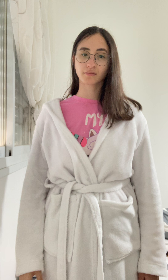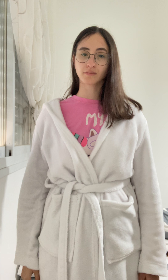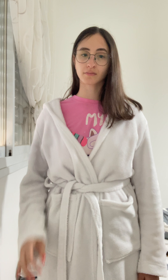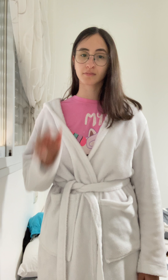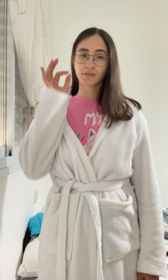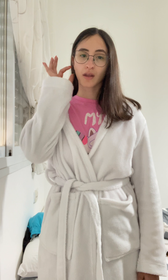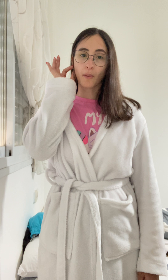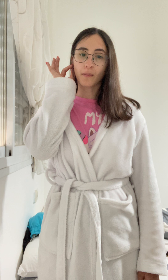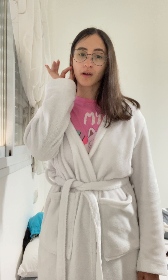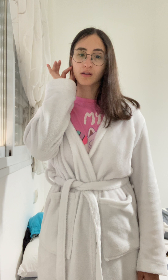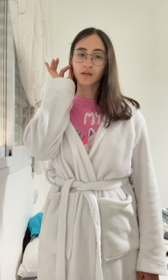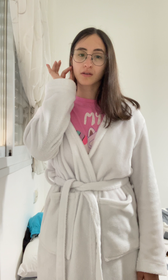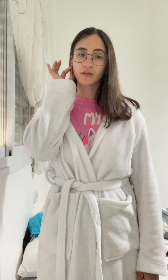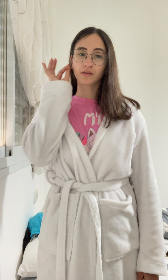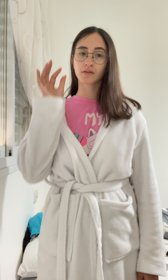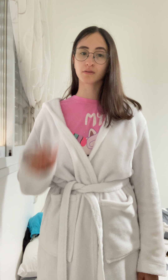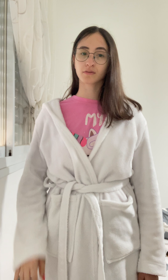בת